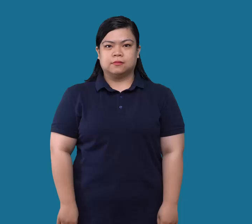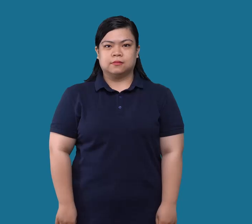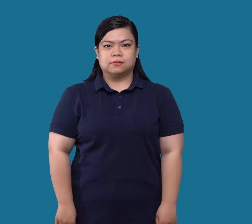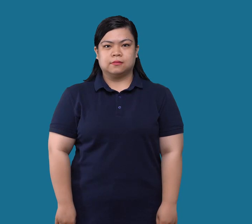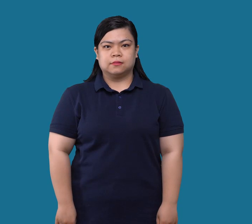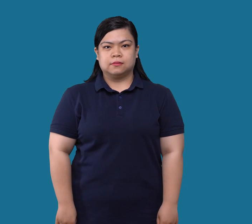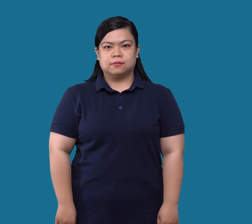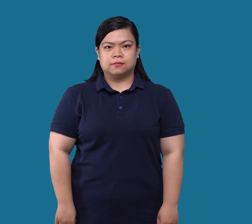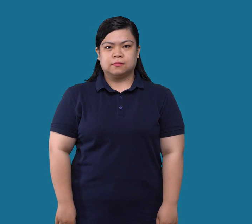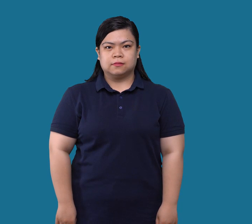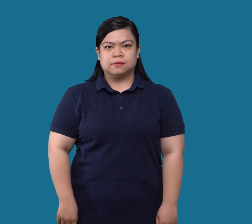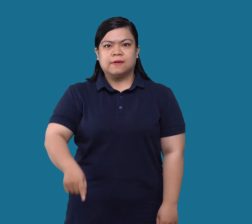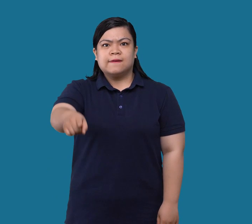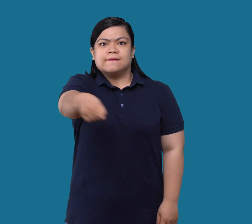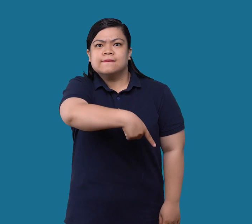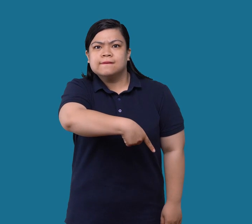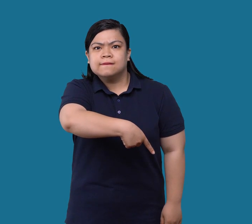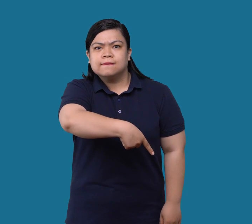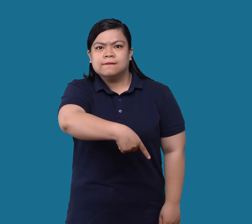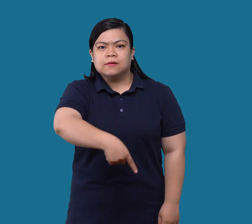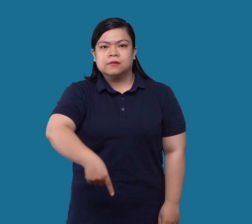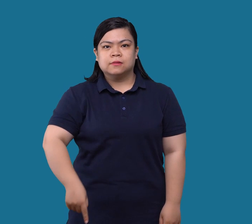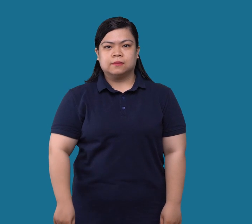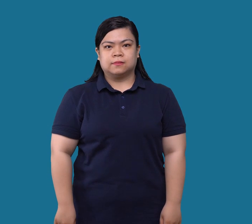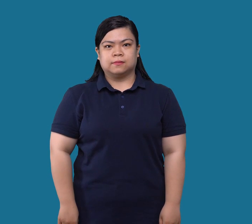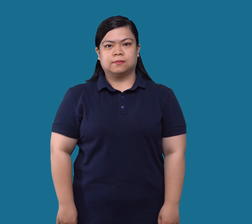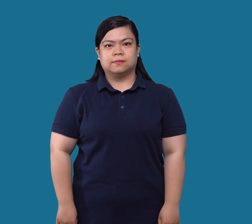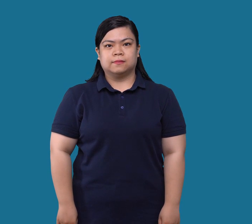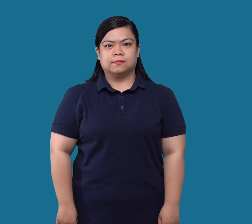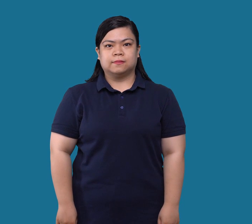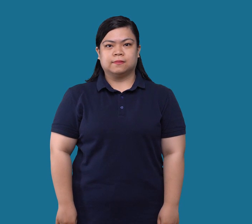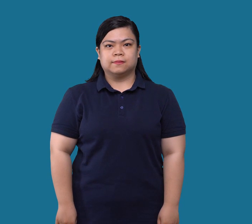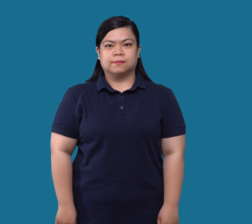bắt đền